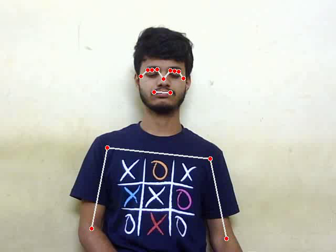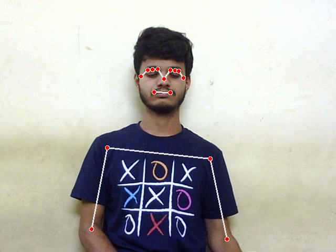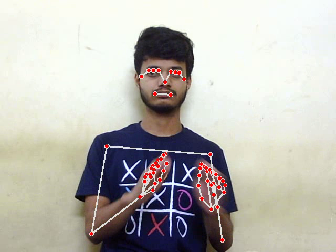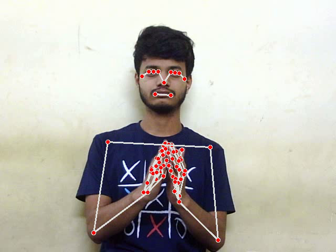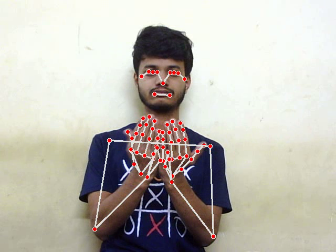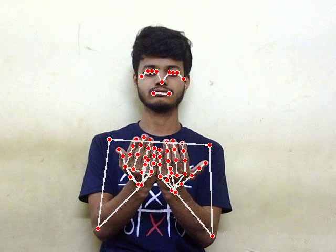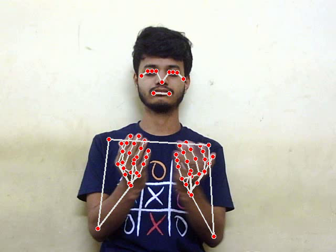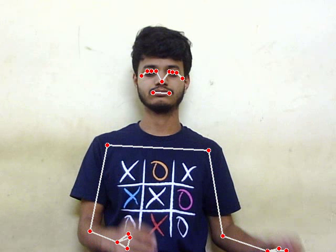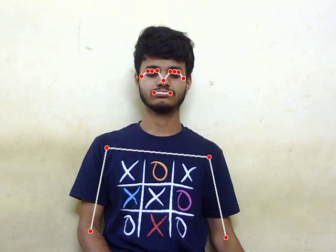book